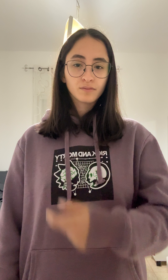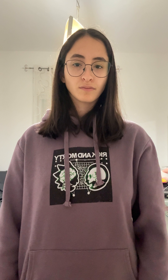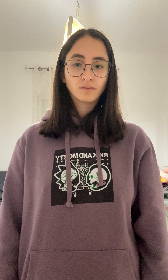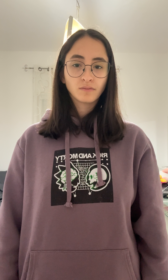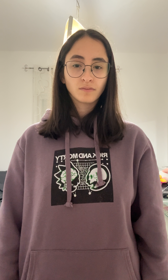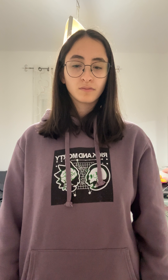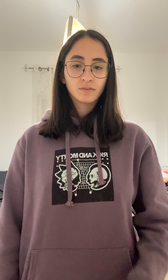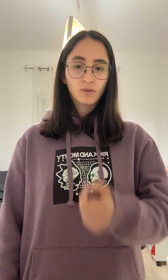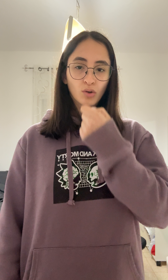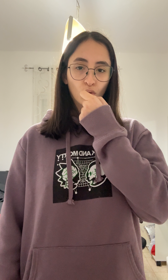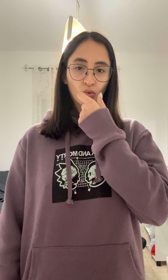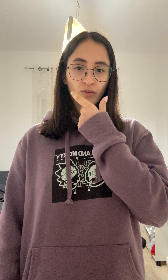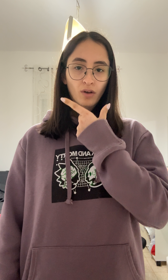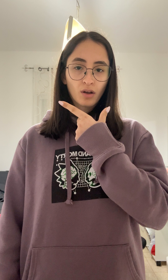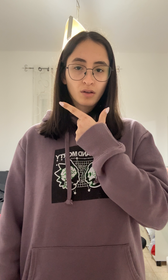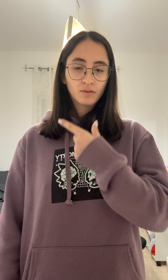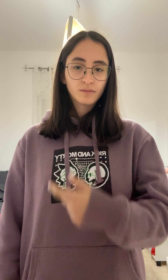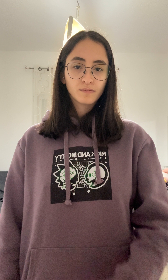תרופה